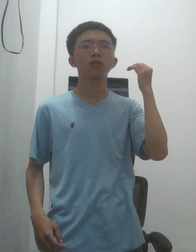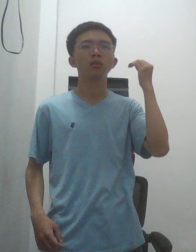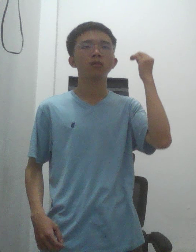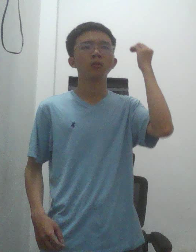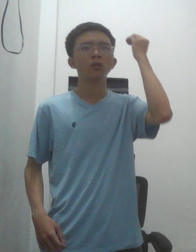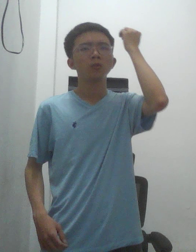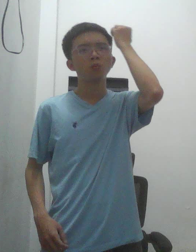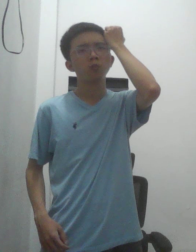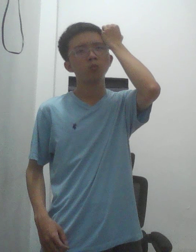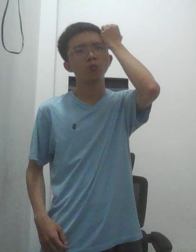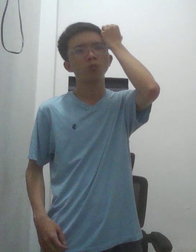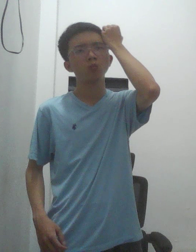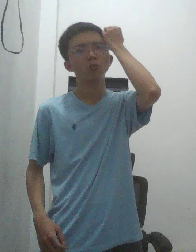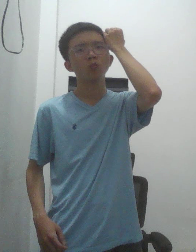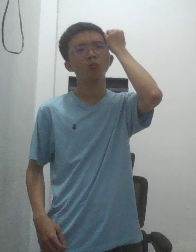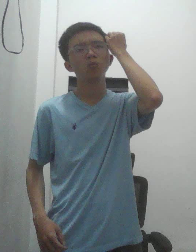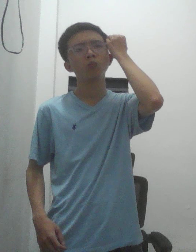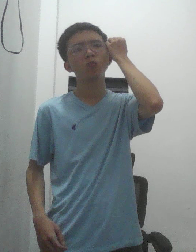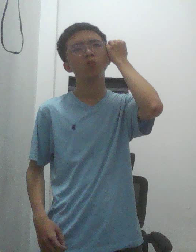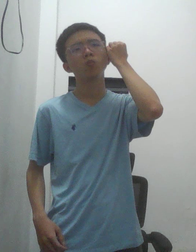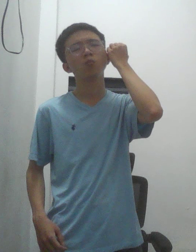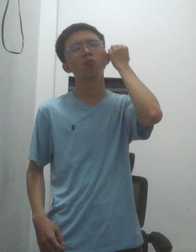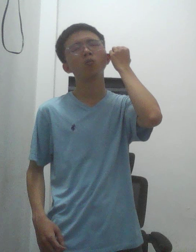oi troi